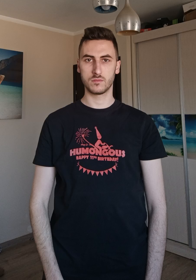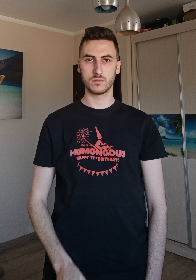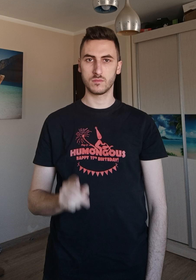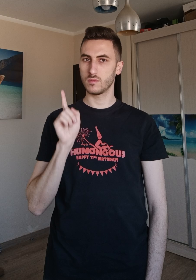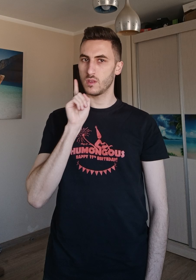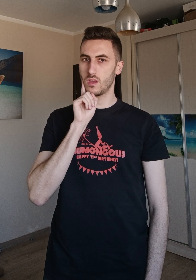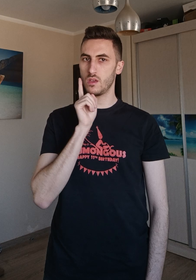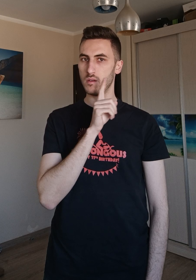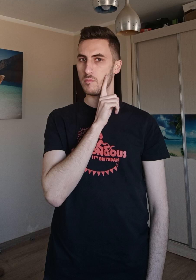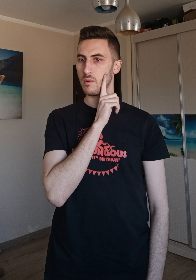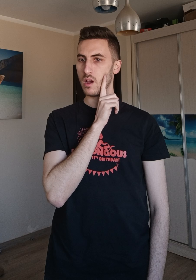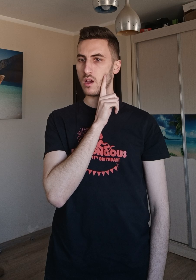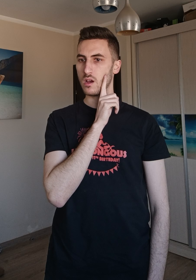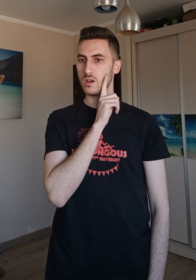אמא